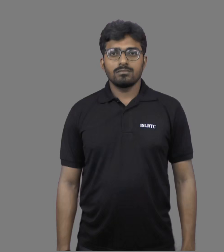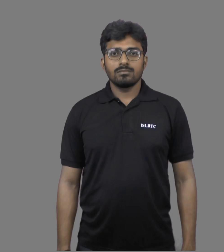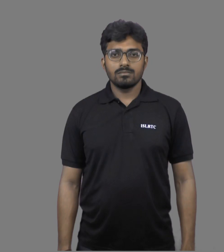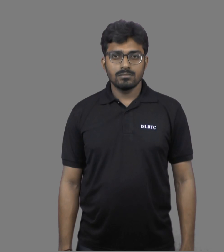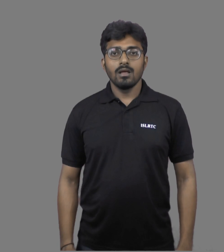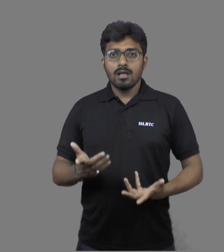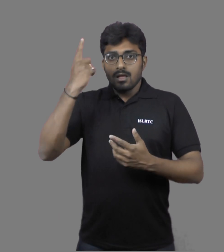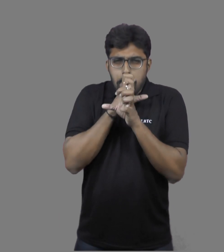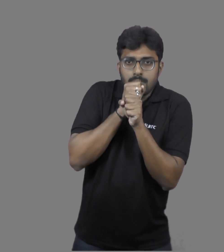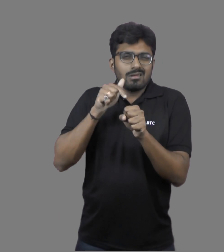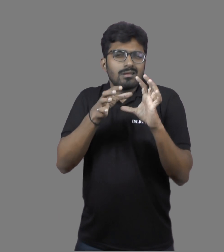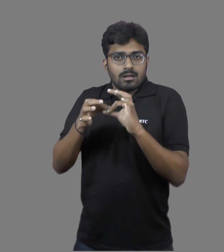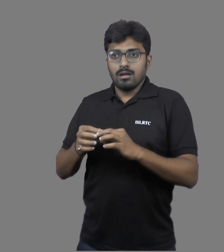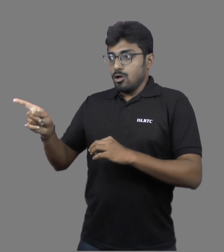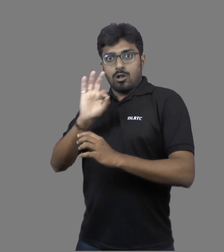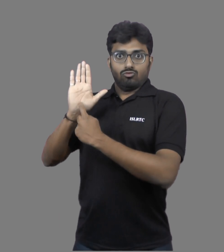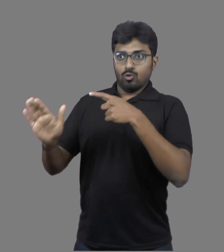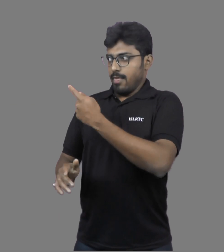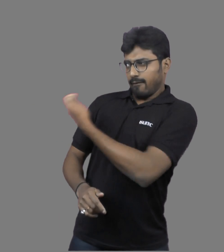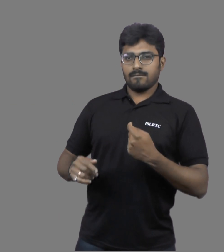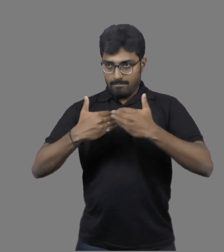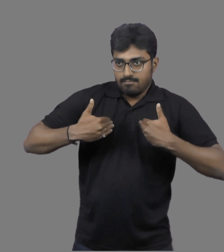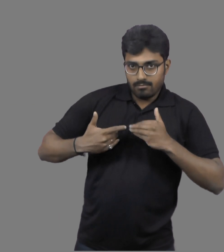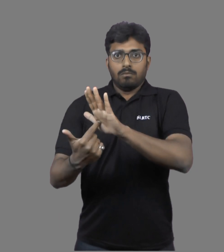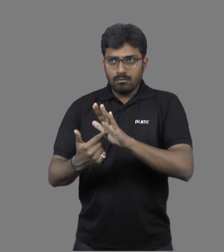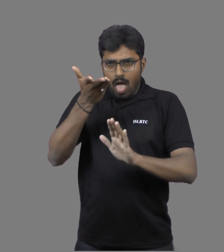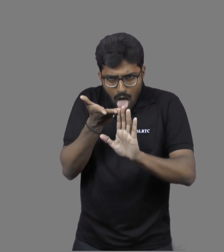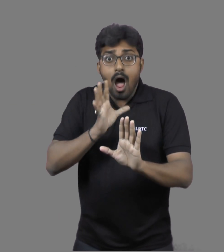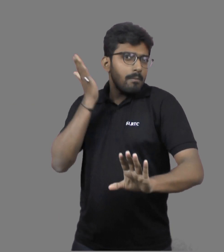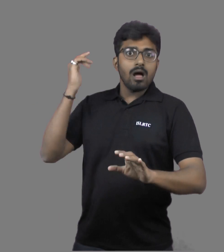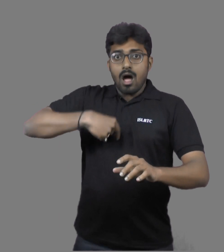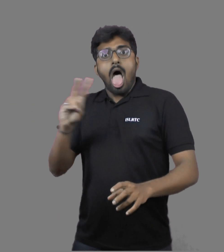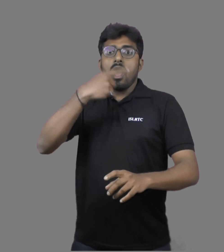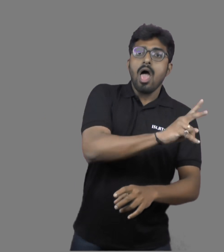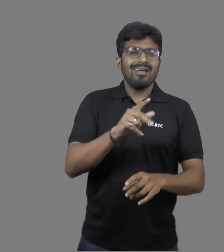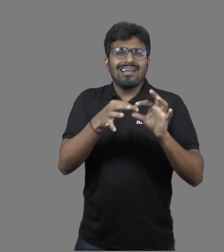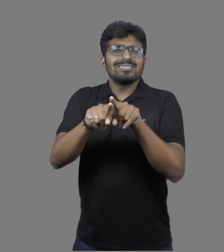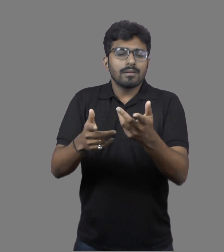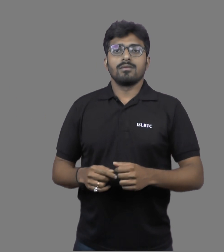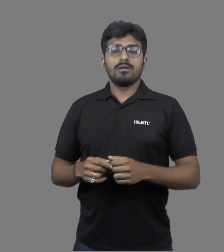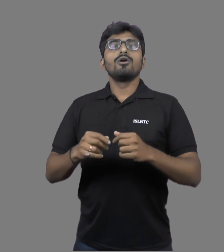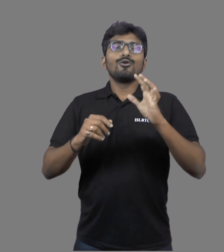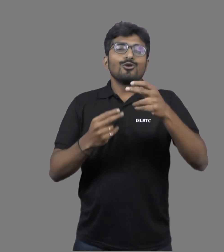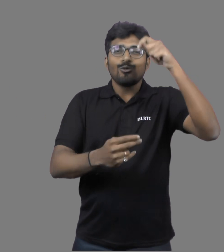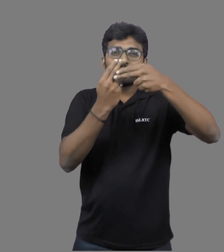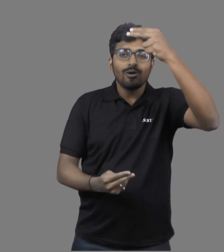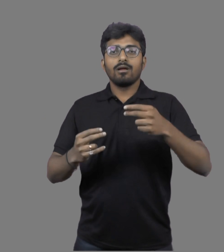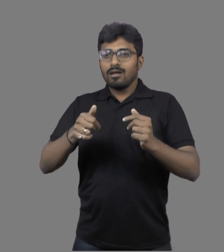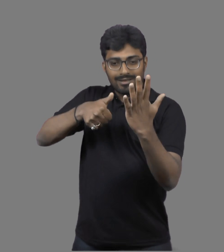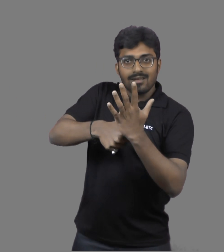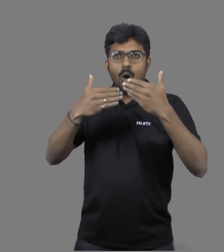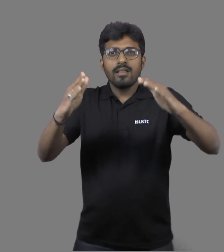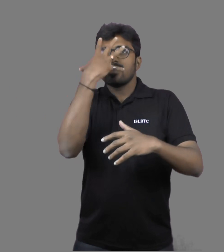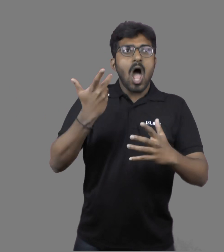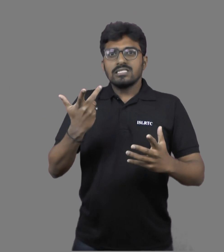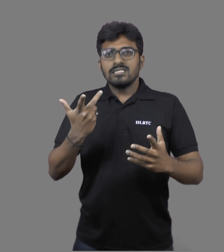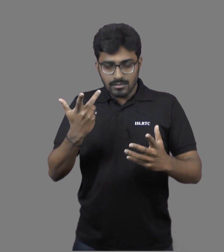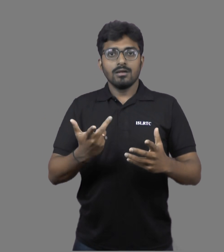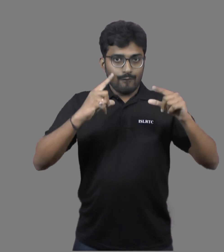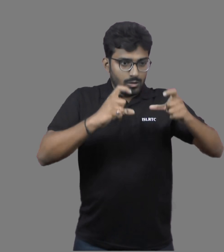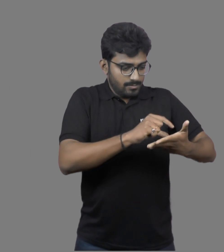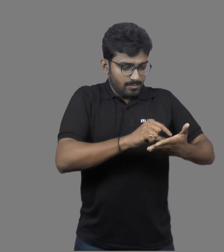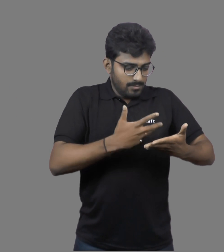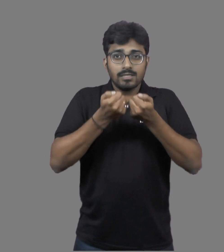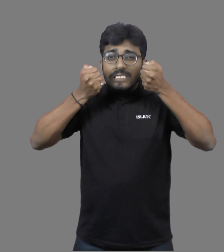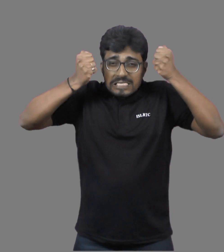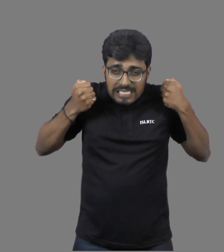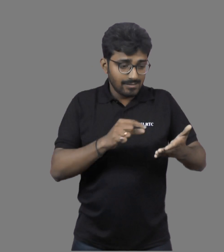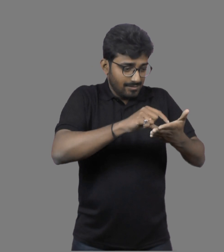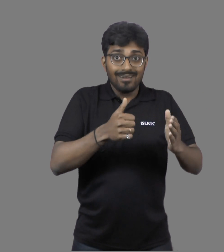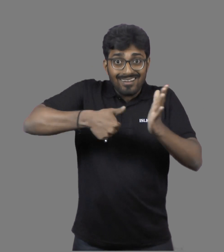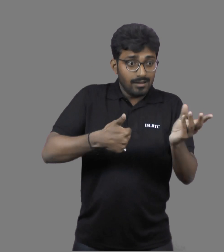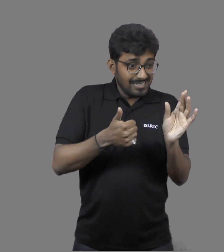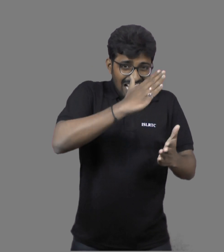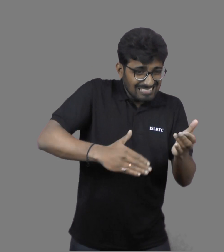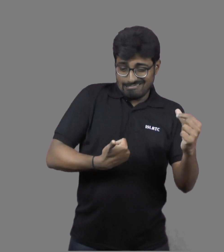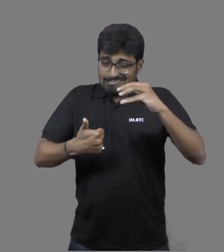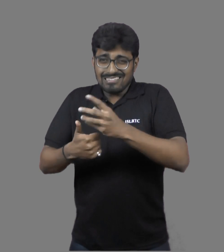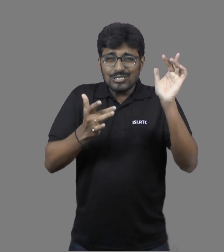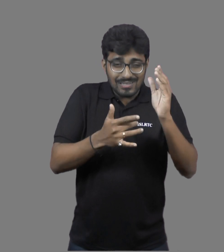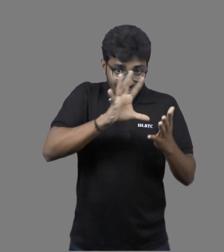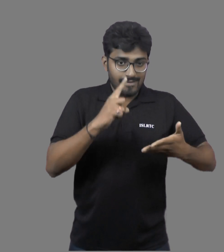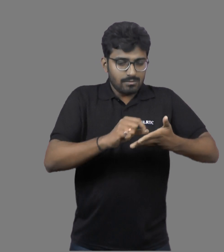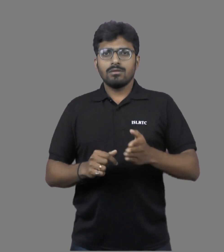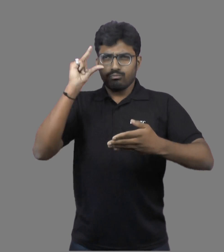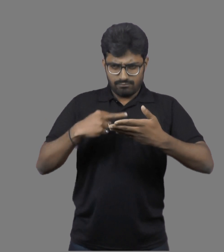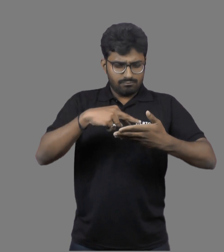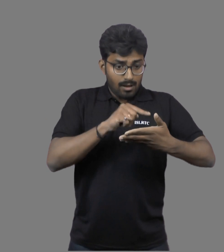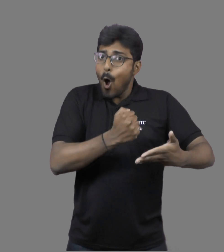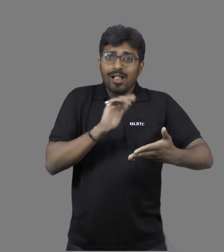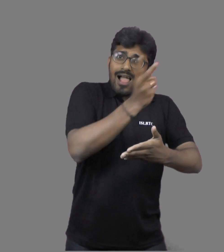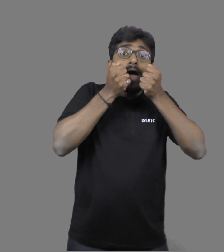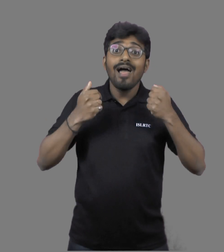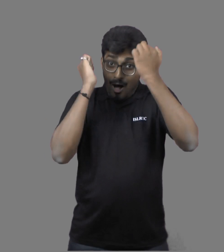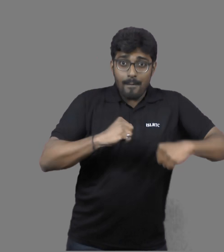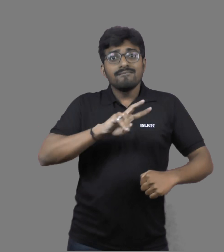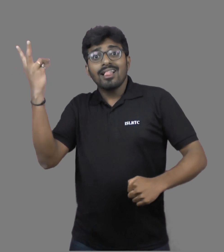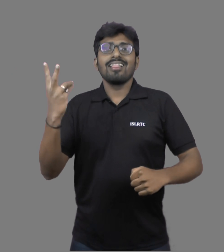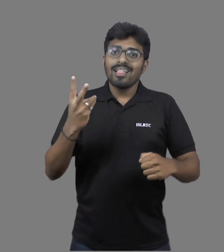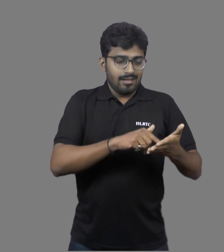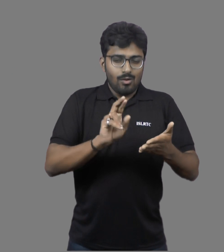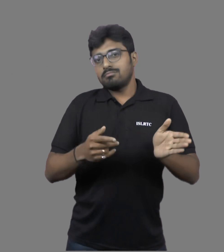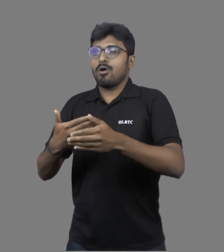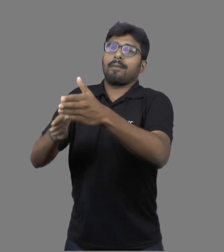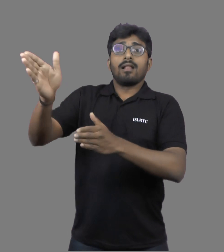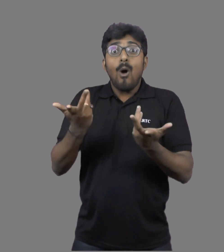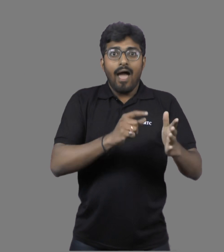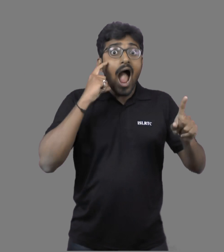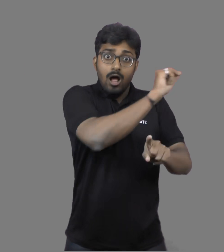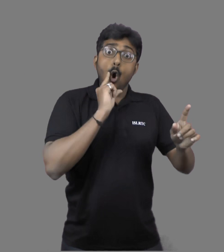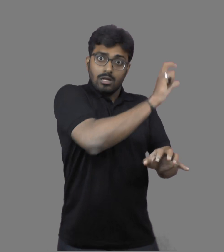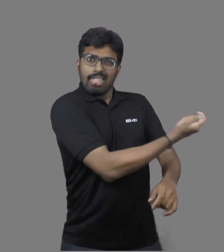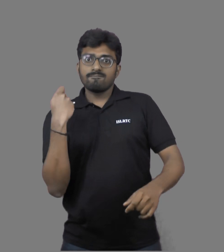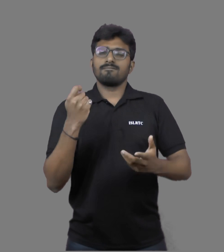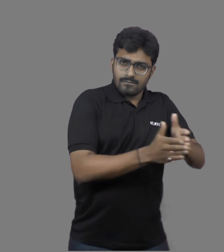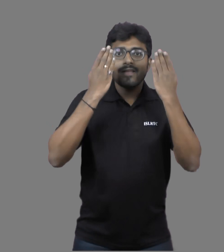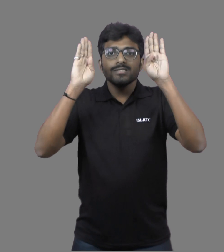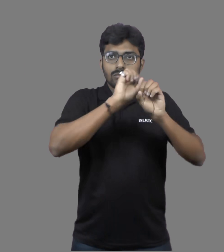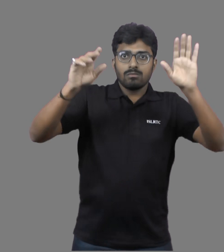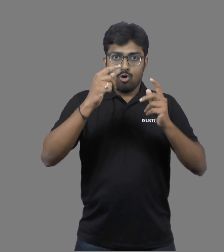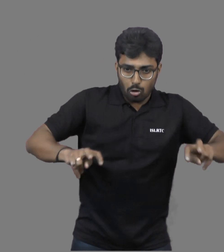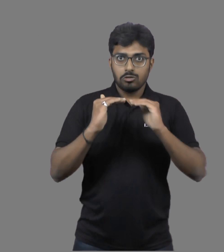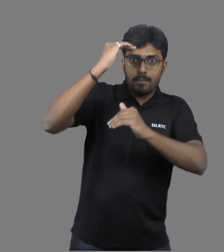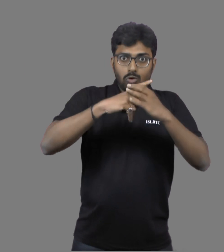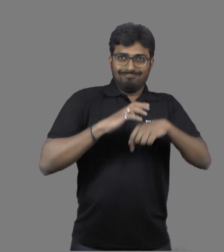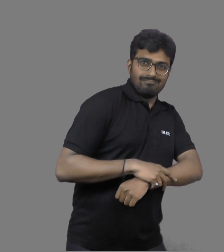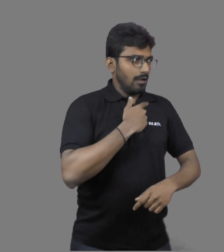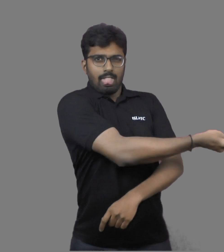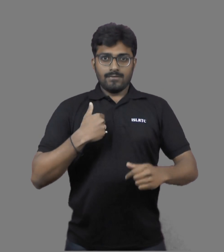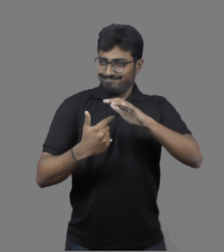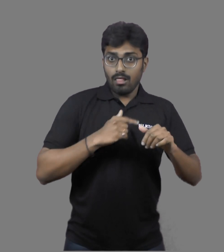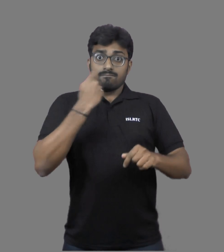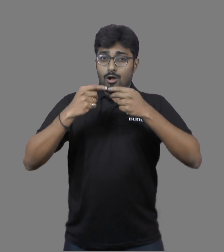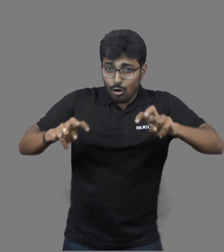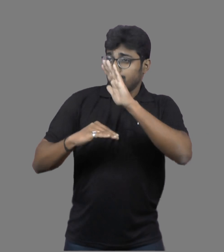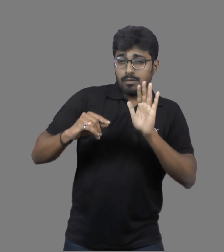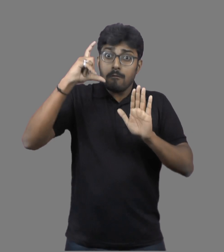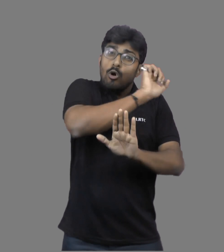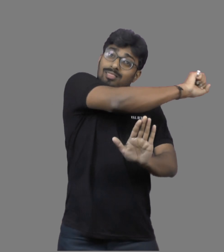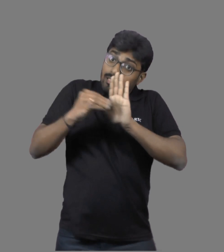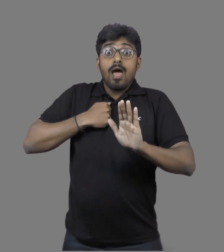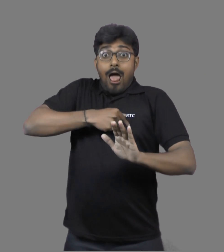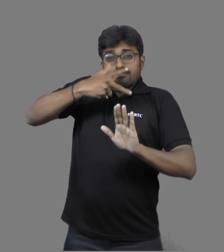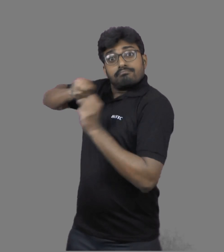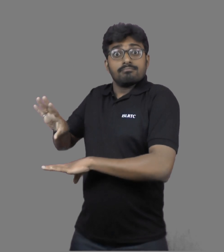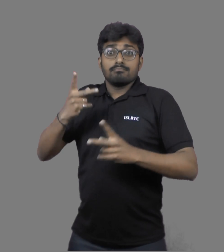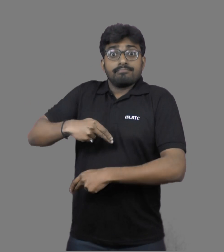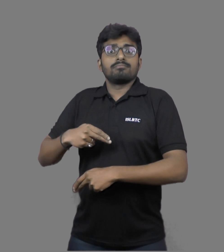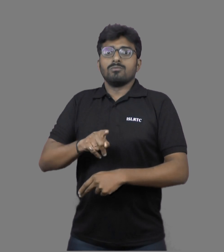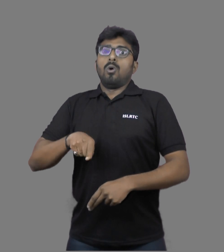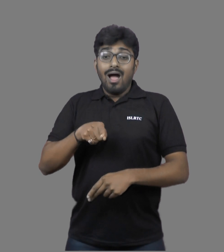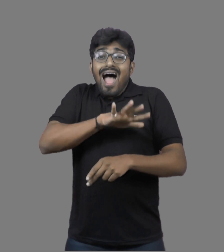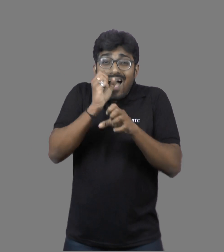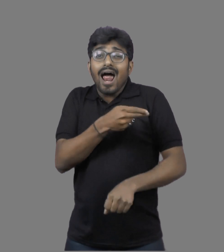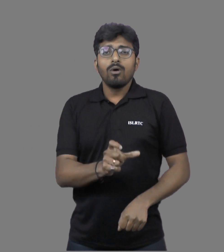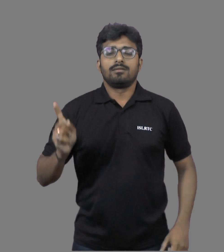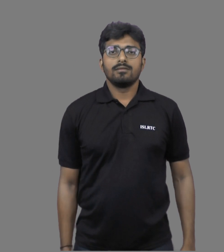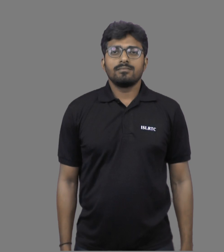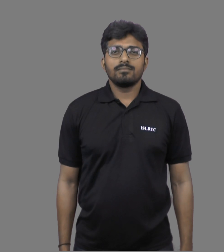Identity Theft